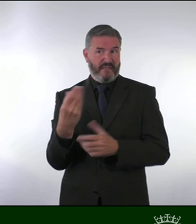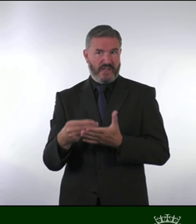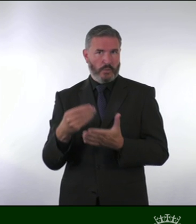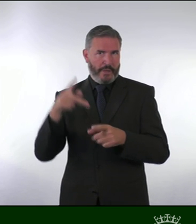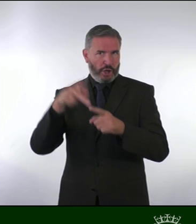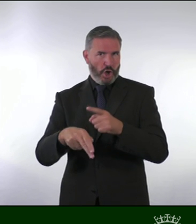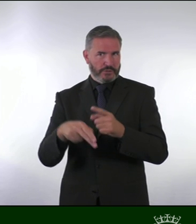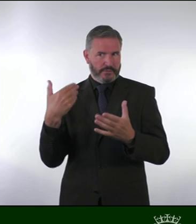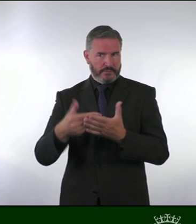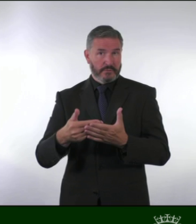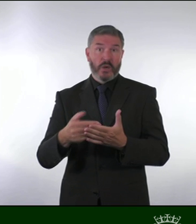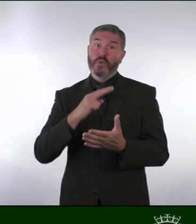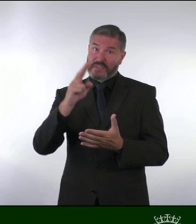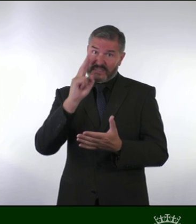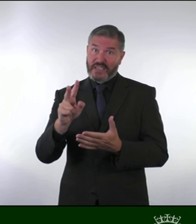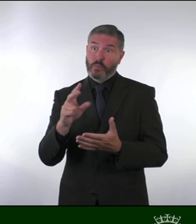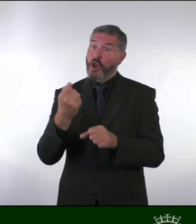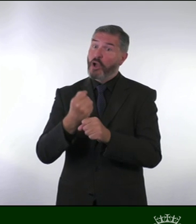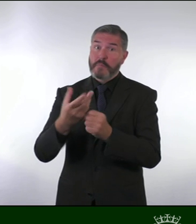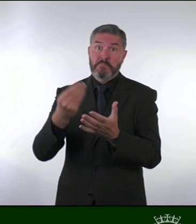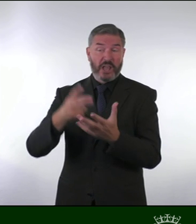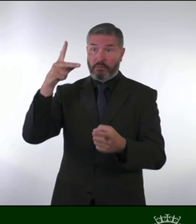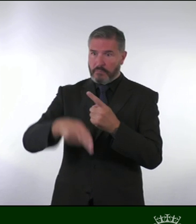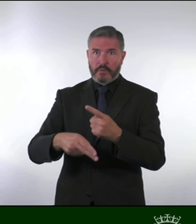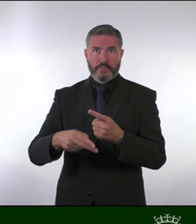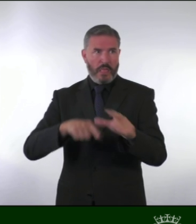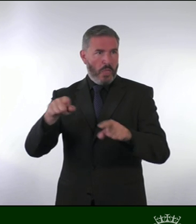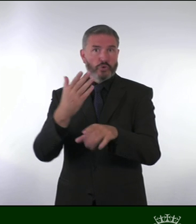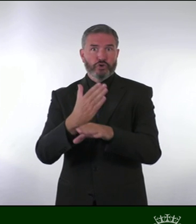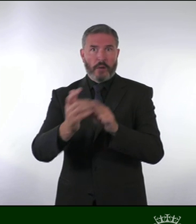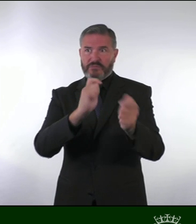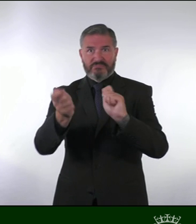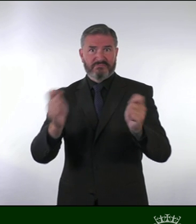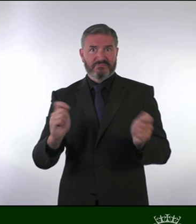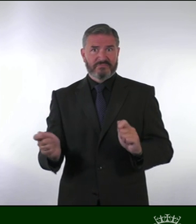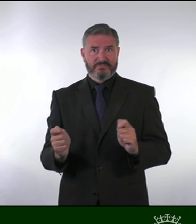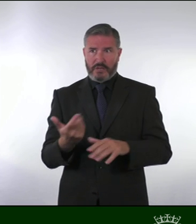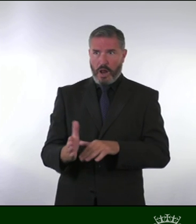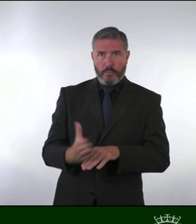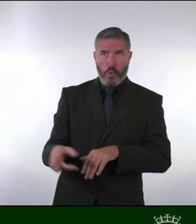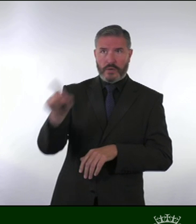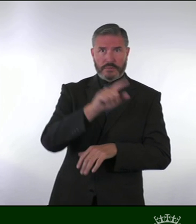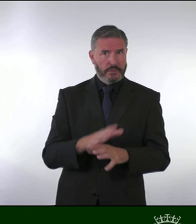We can see the impact on jobs and livelihoods coming over the horizon because of that furlough cliff edge.